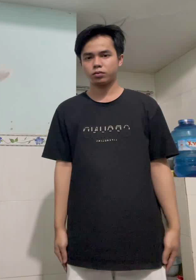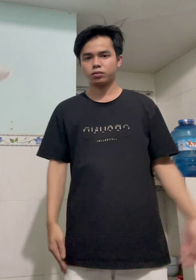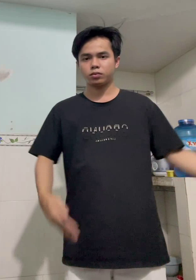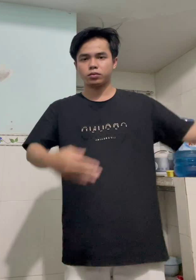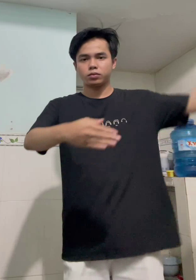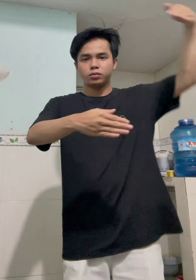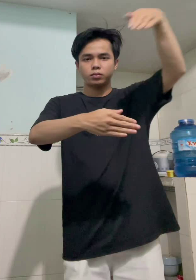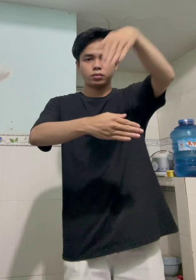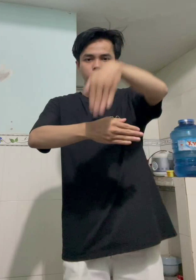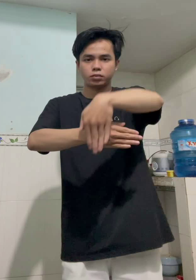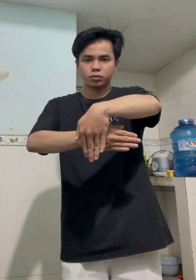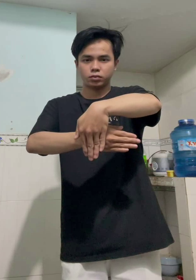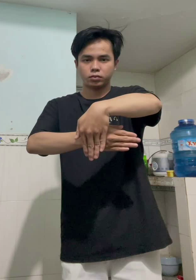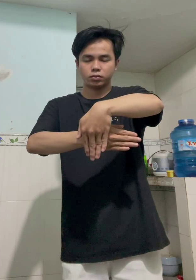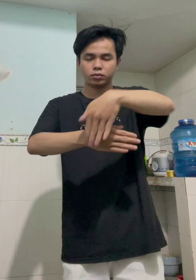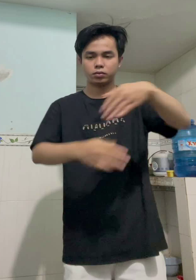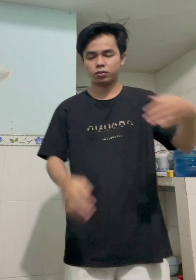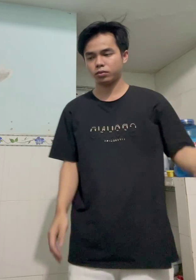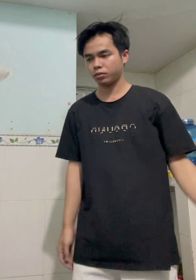buoi chieu